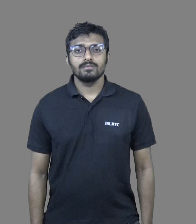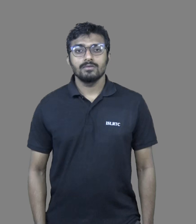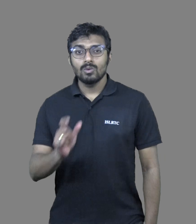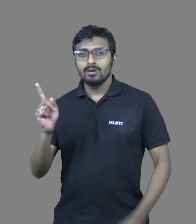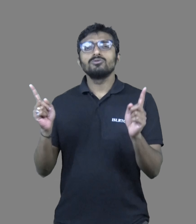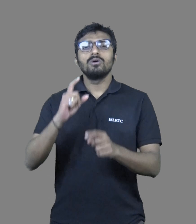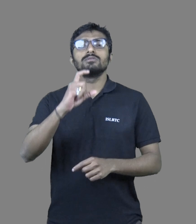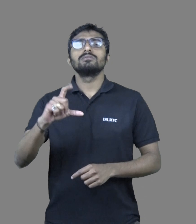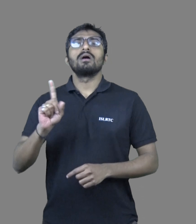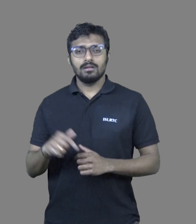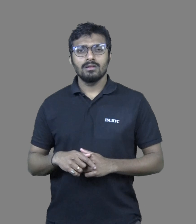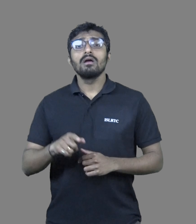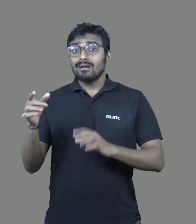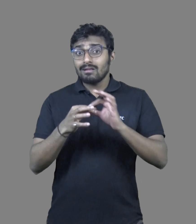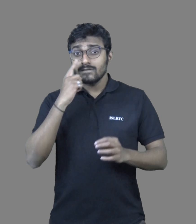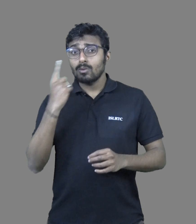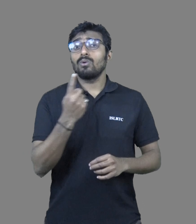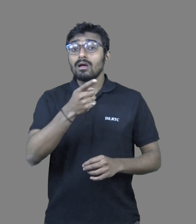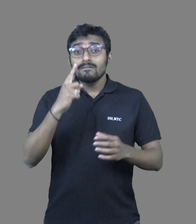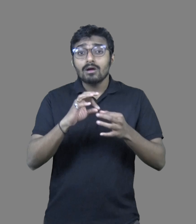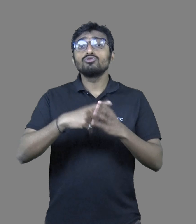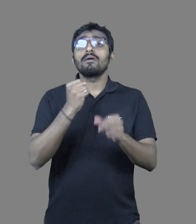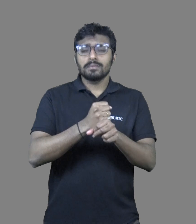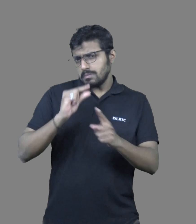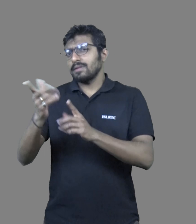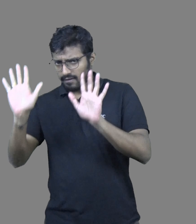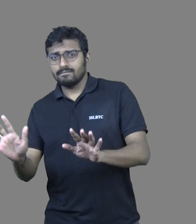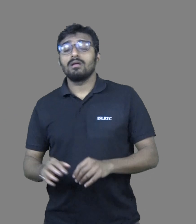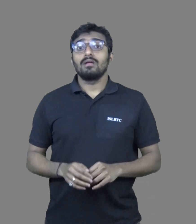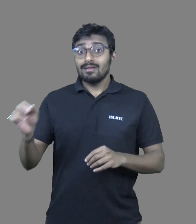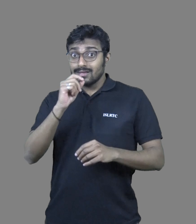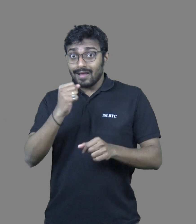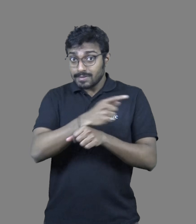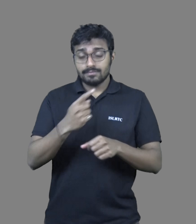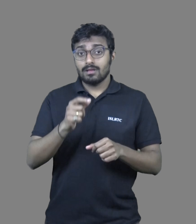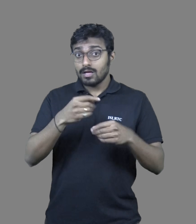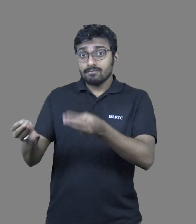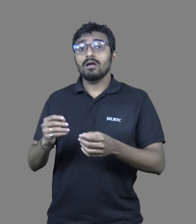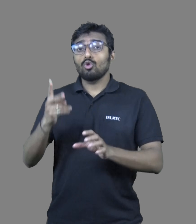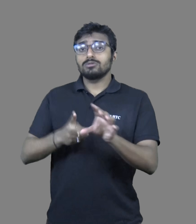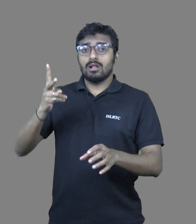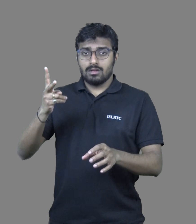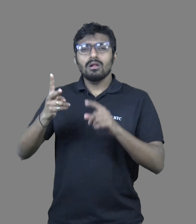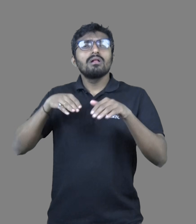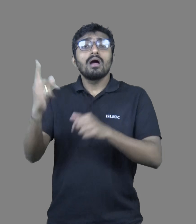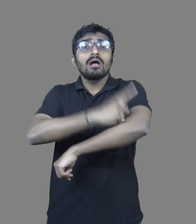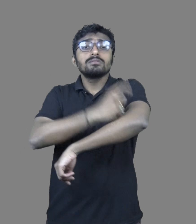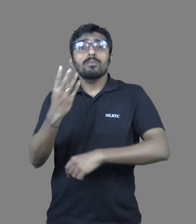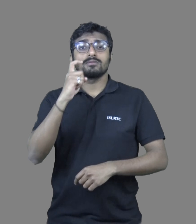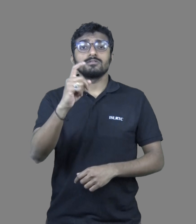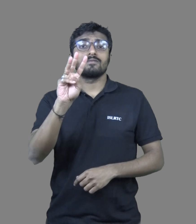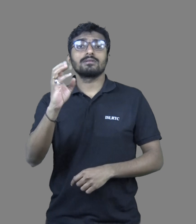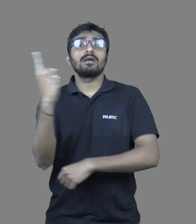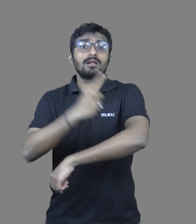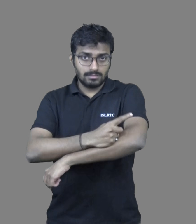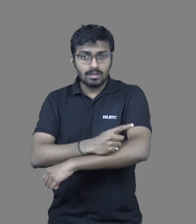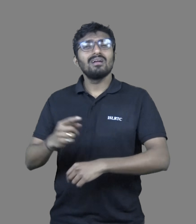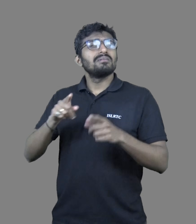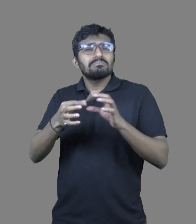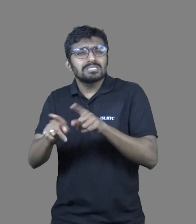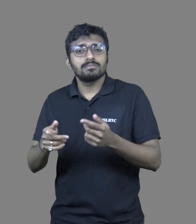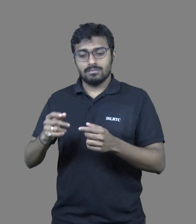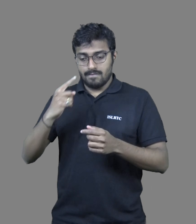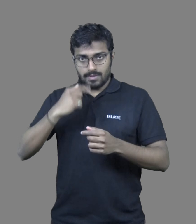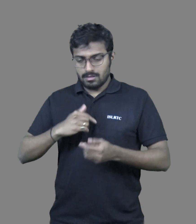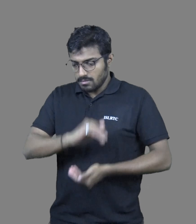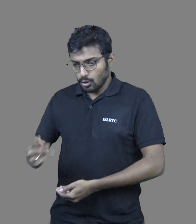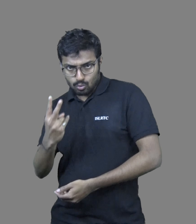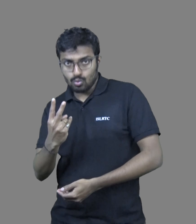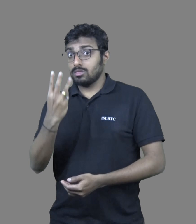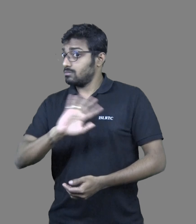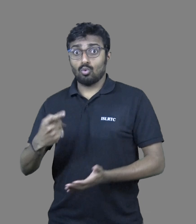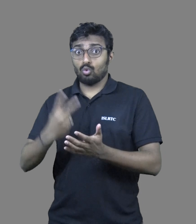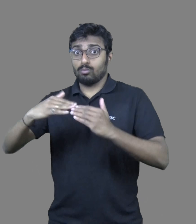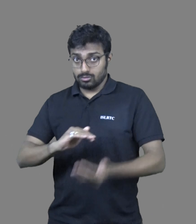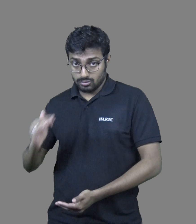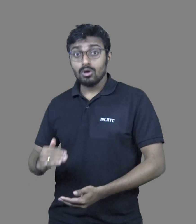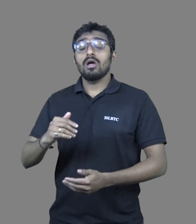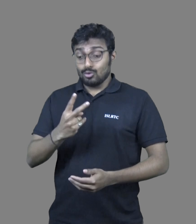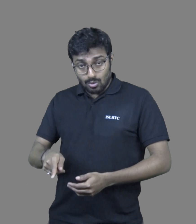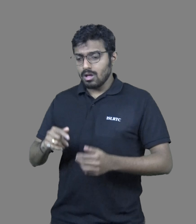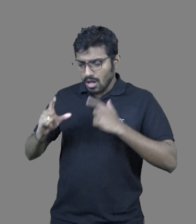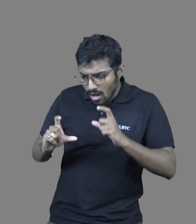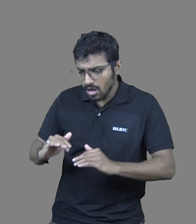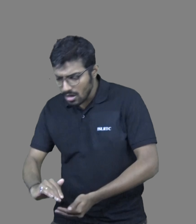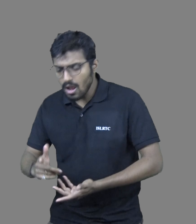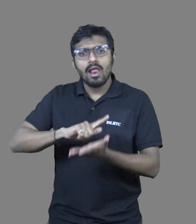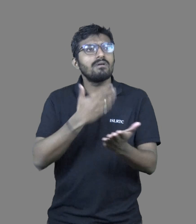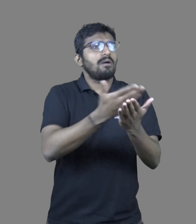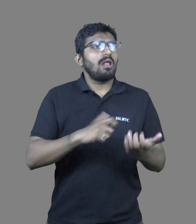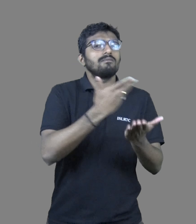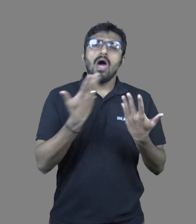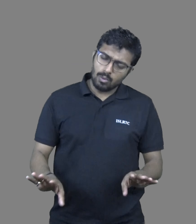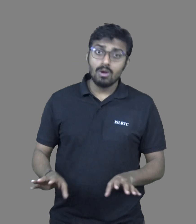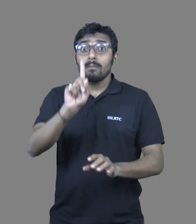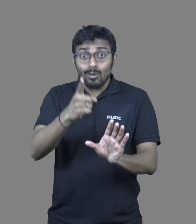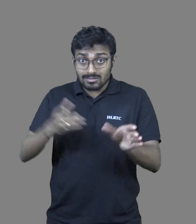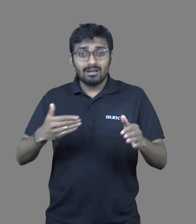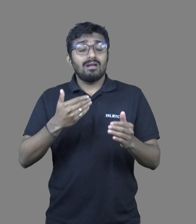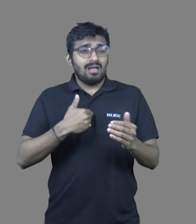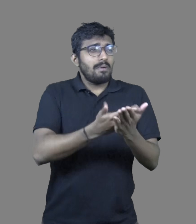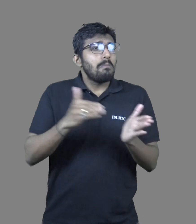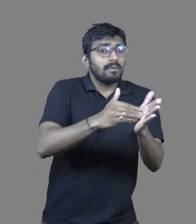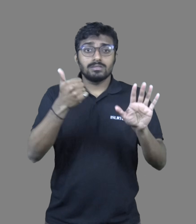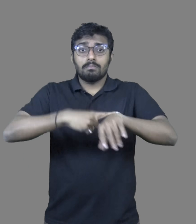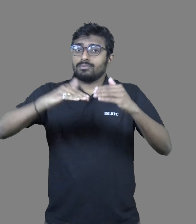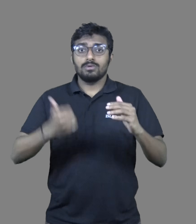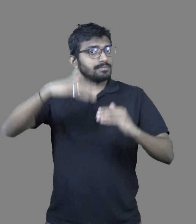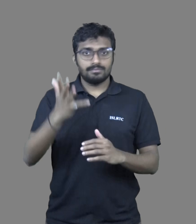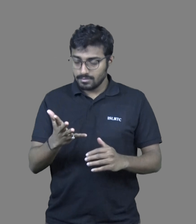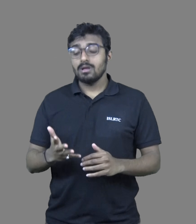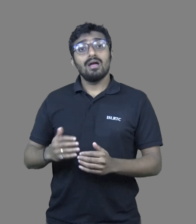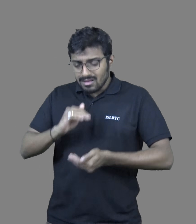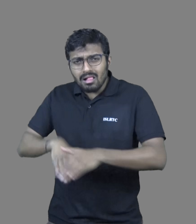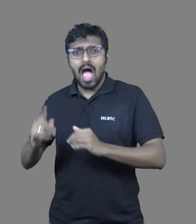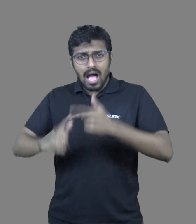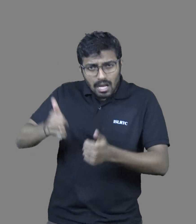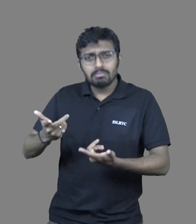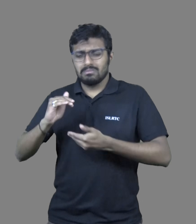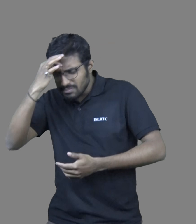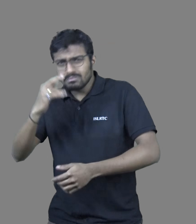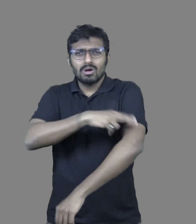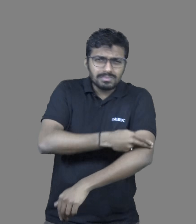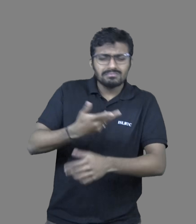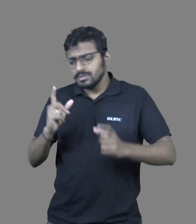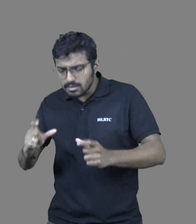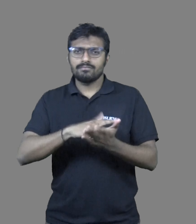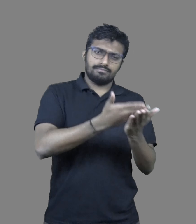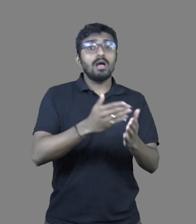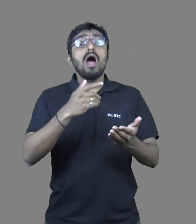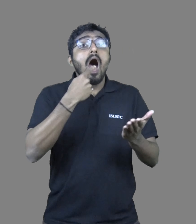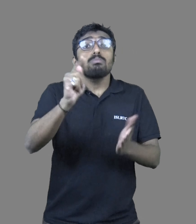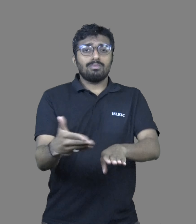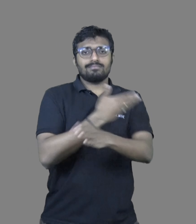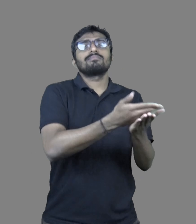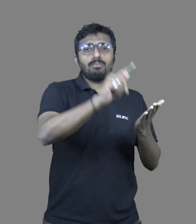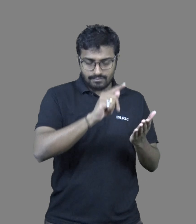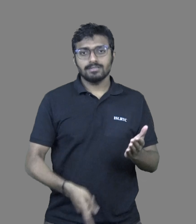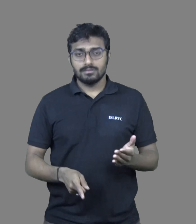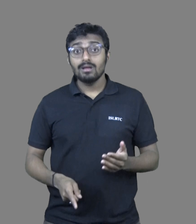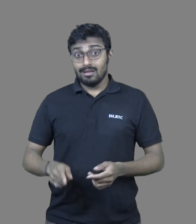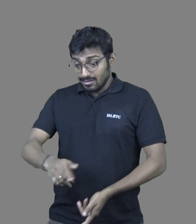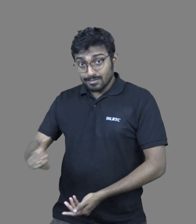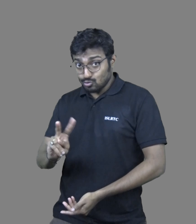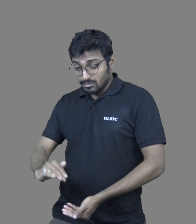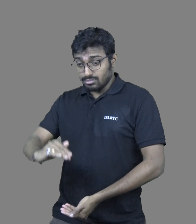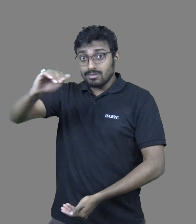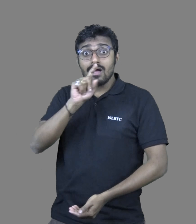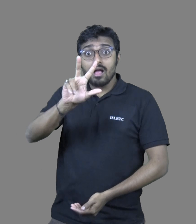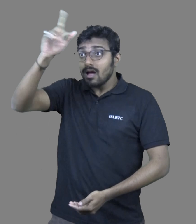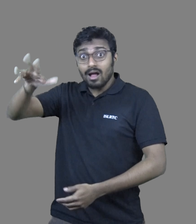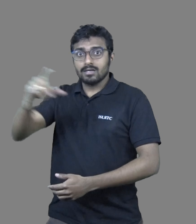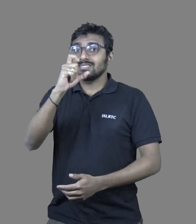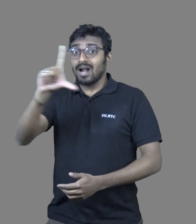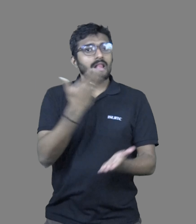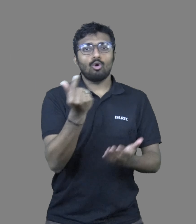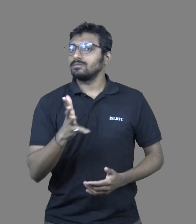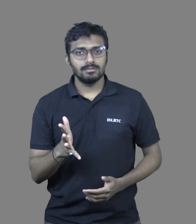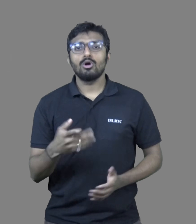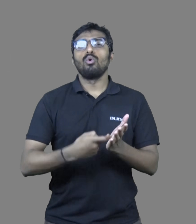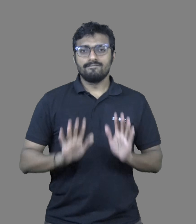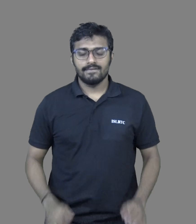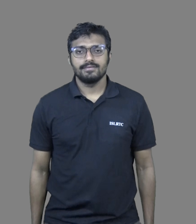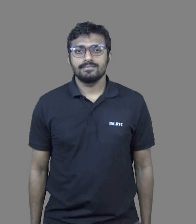Child Care Leave (CCL)